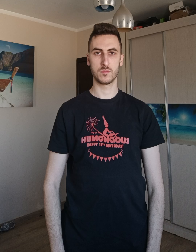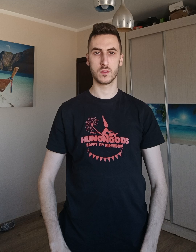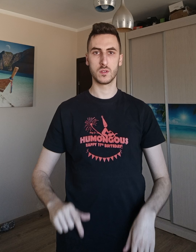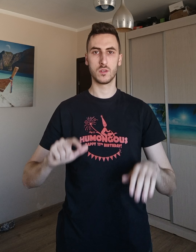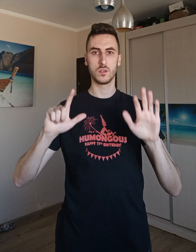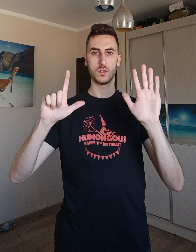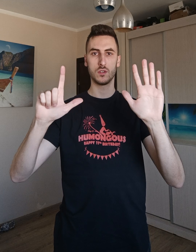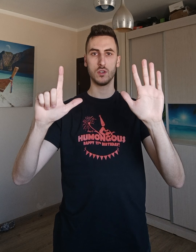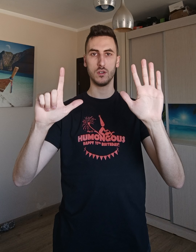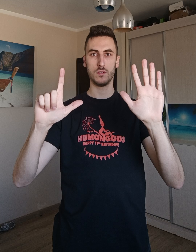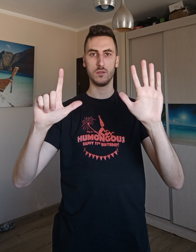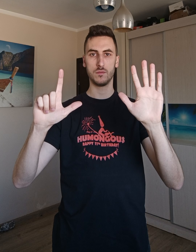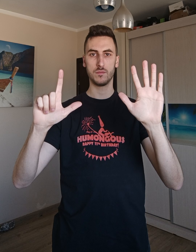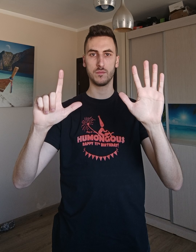שבע